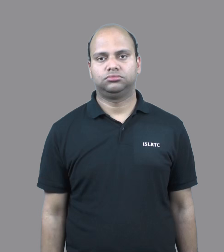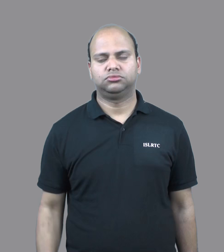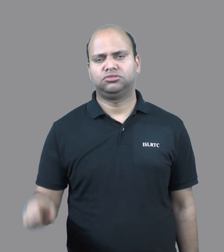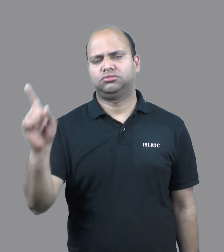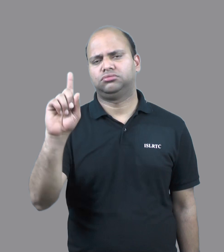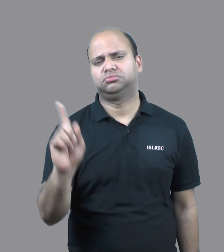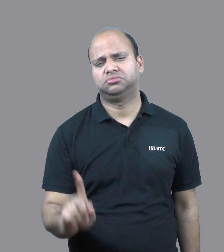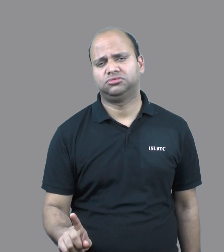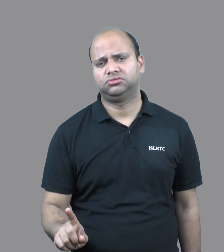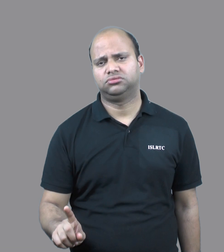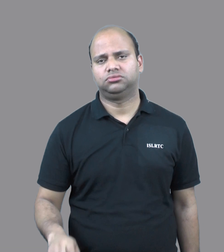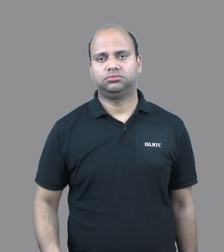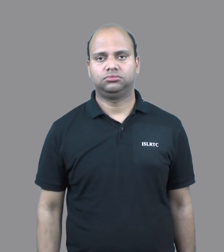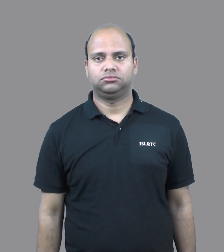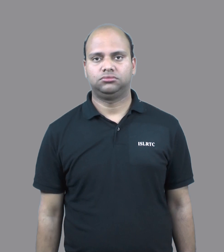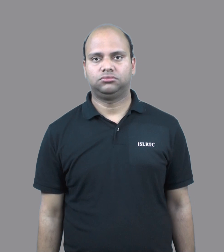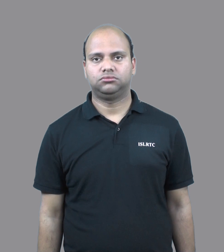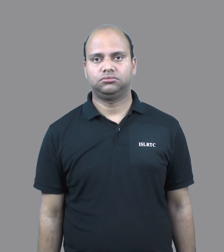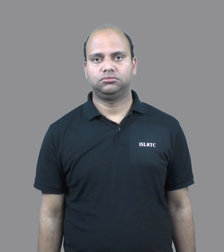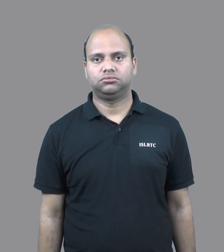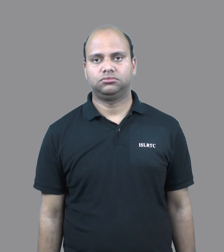Weak